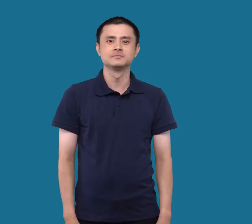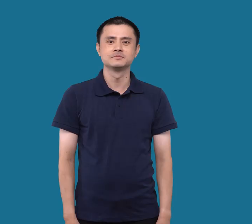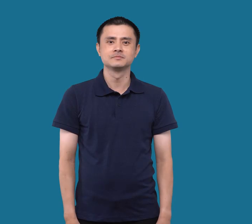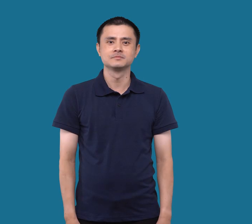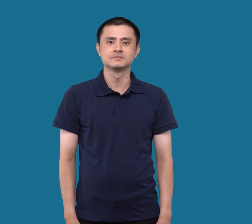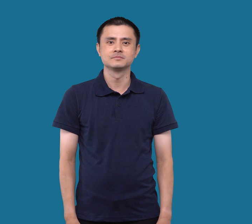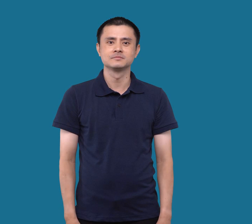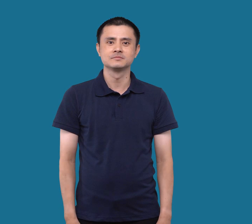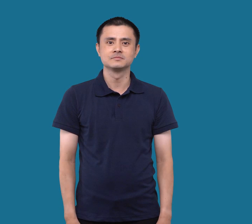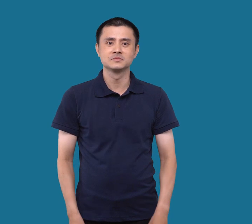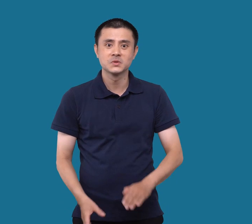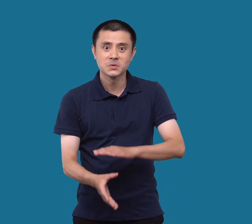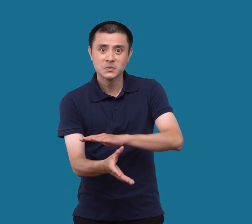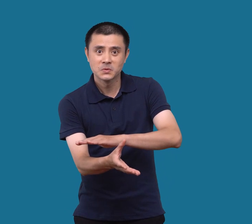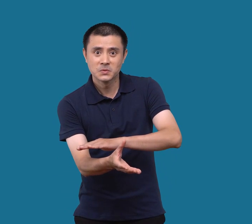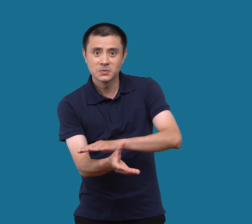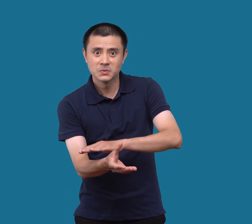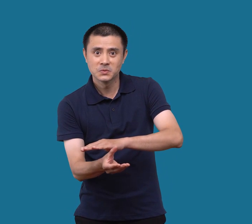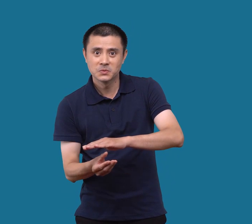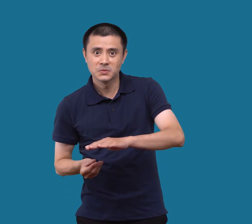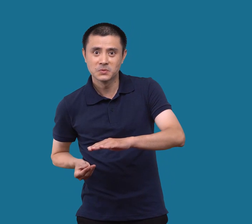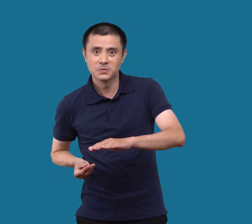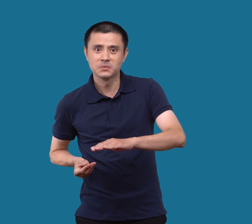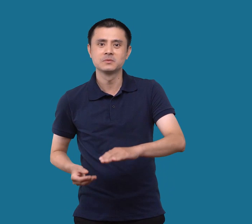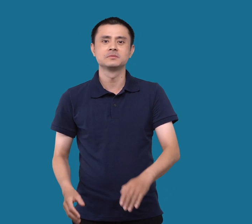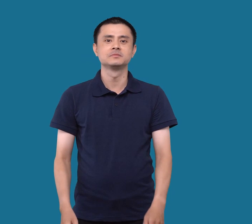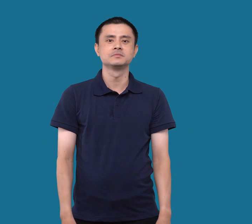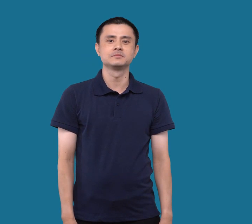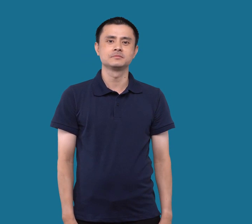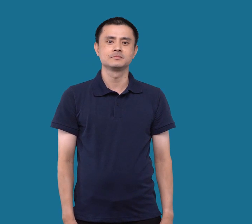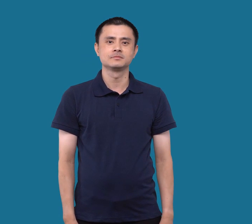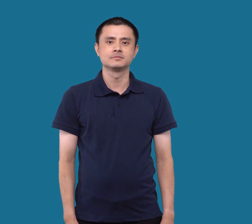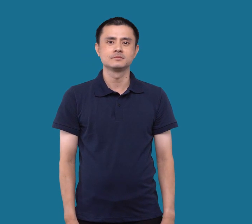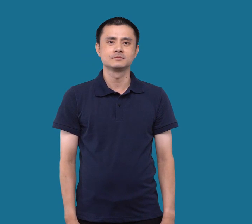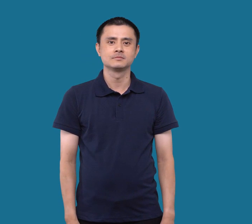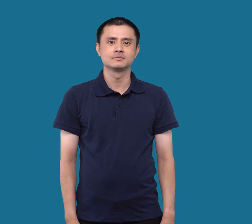ăn hối lộ